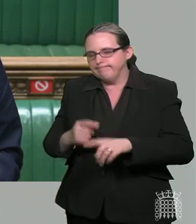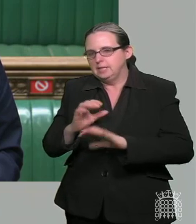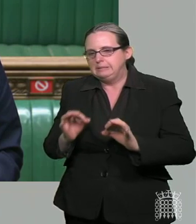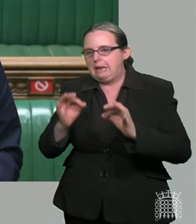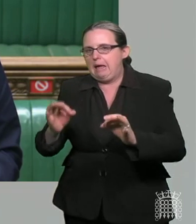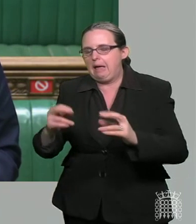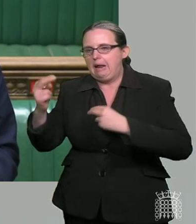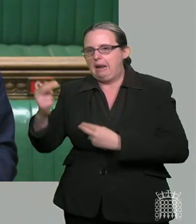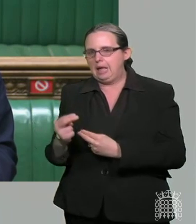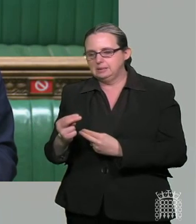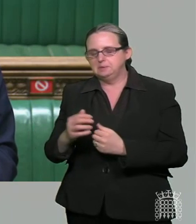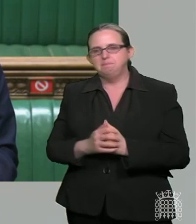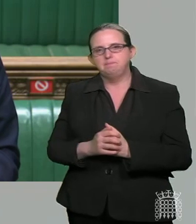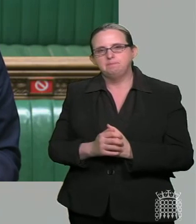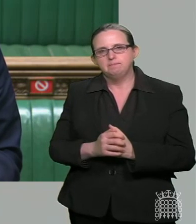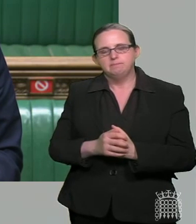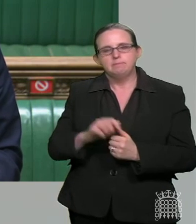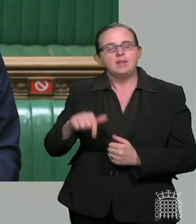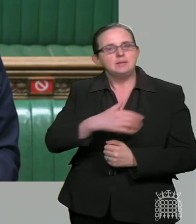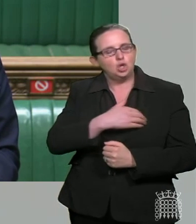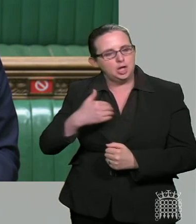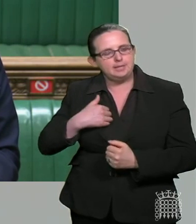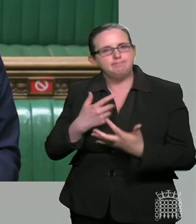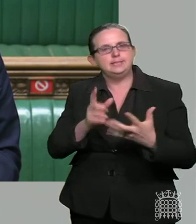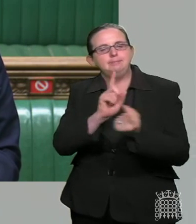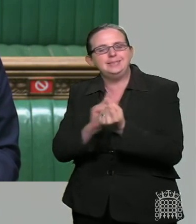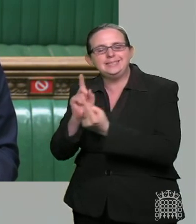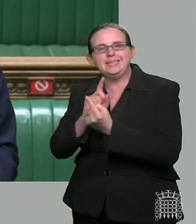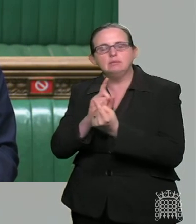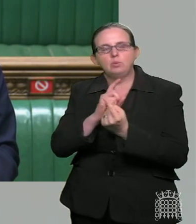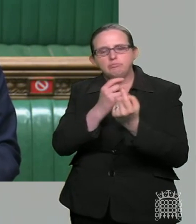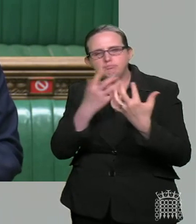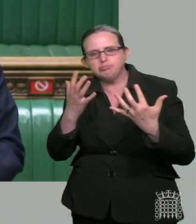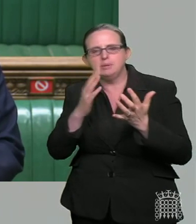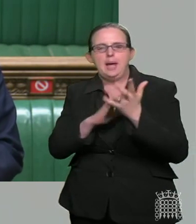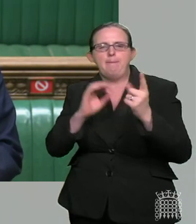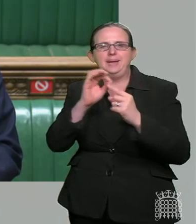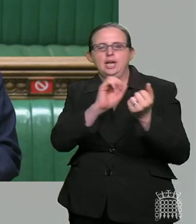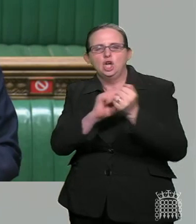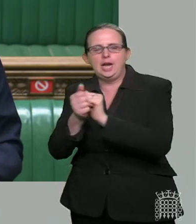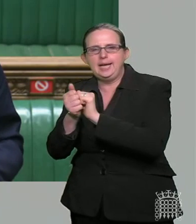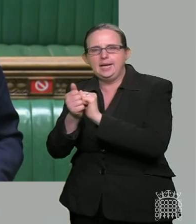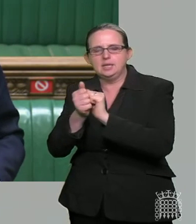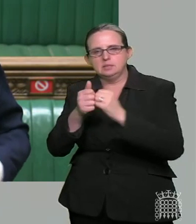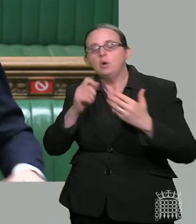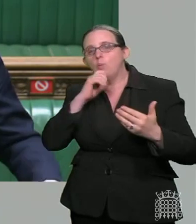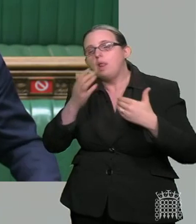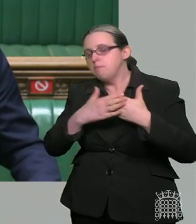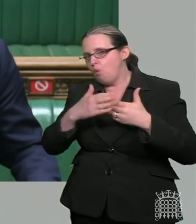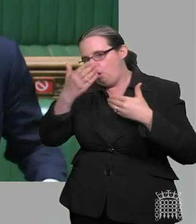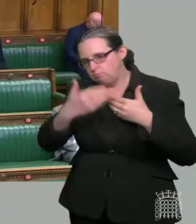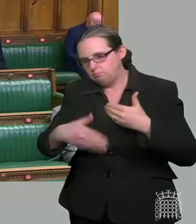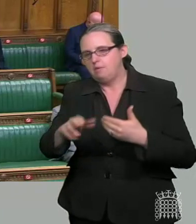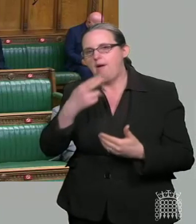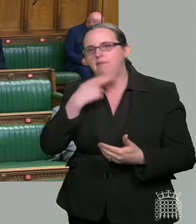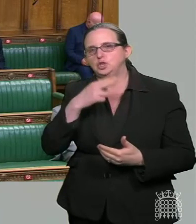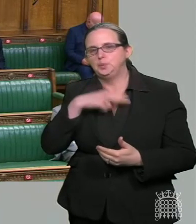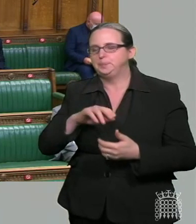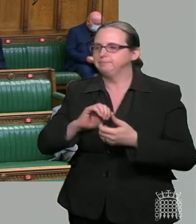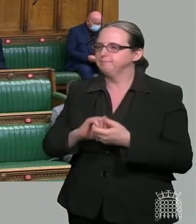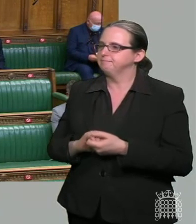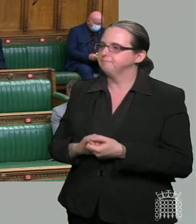This morning, I had meetings with ministerial colleagues and others. In addition to my duties in this House, I shall have further such meetings later today.